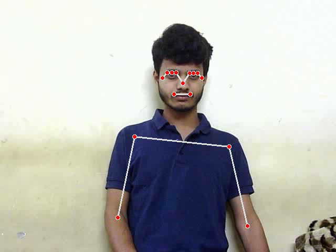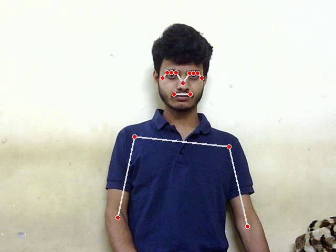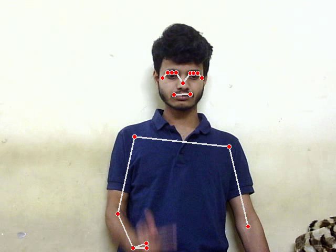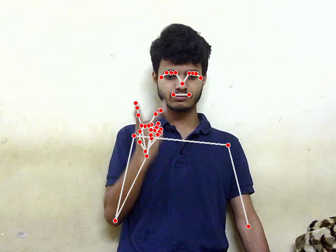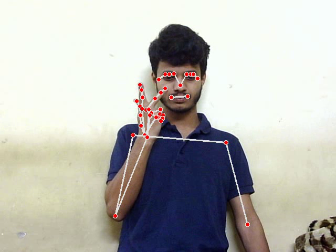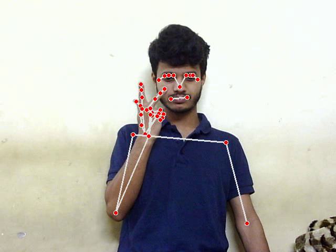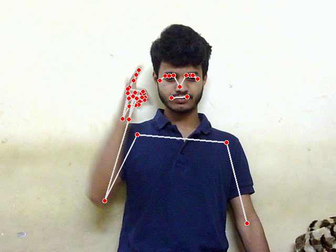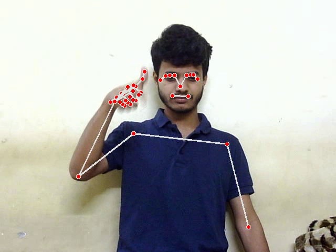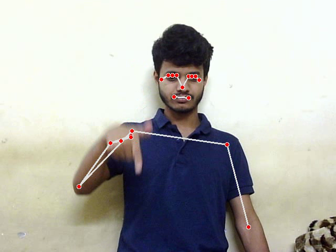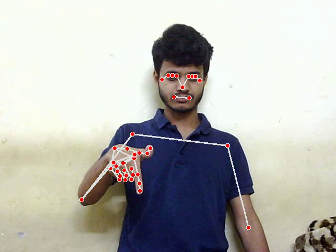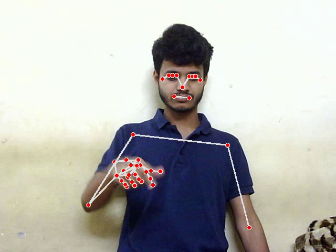see you later